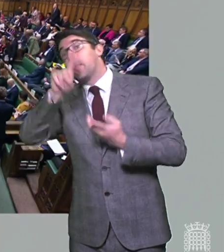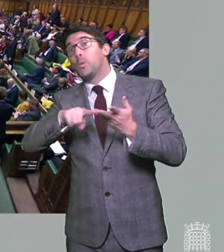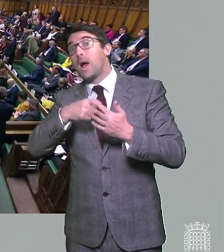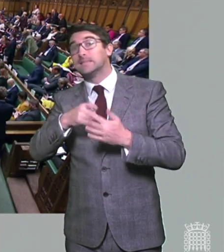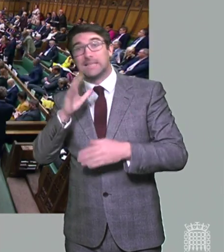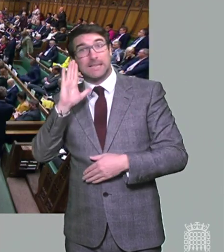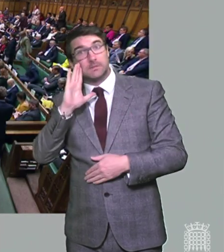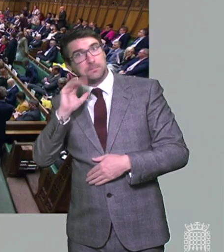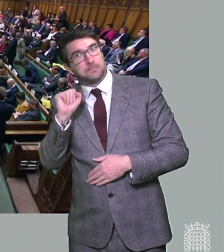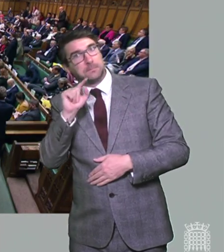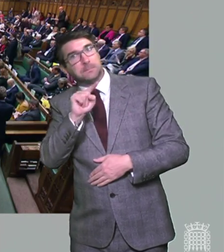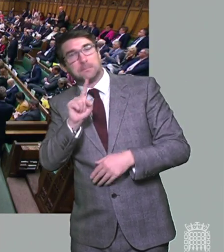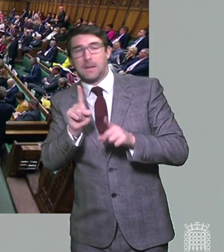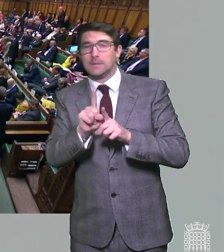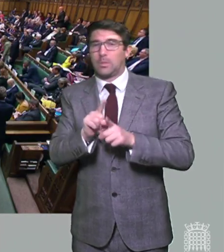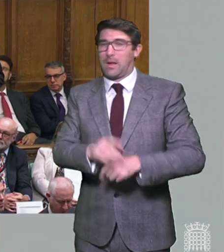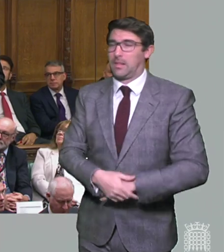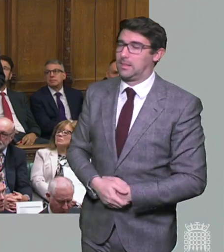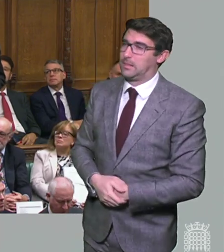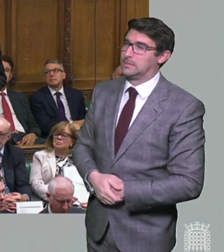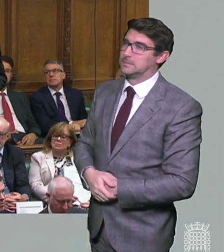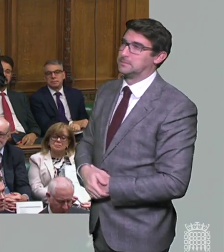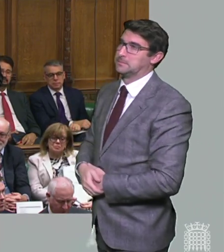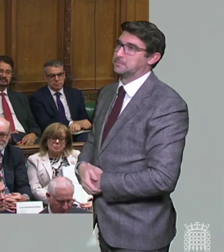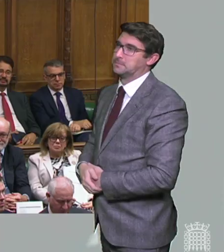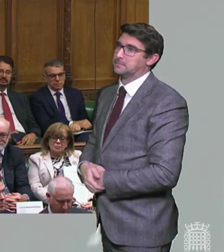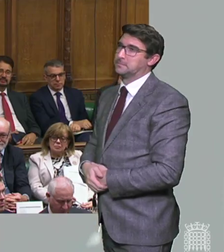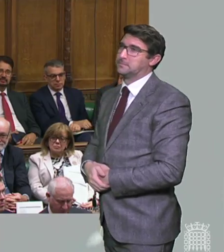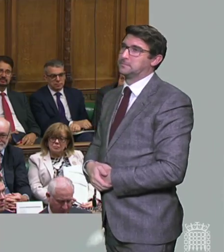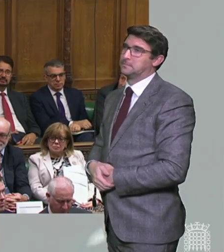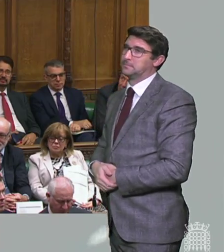May I welcome the Prime Minister to her place?